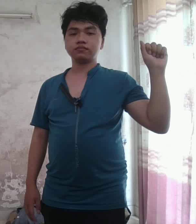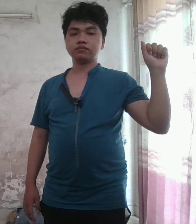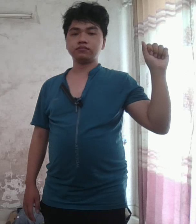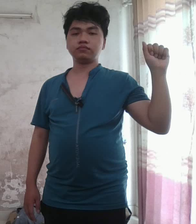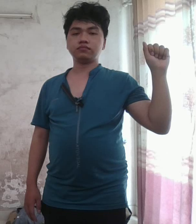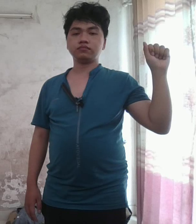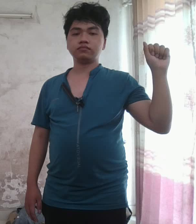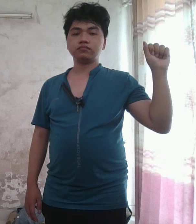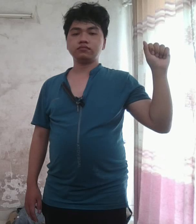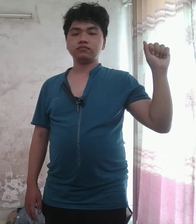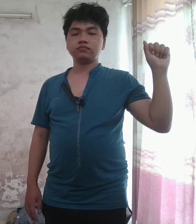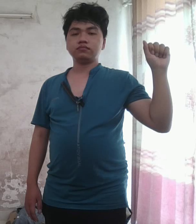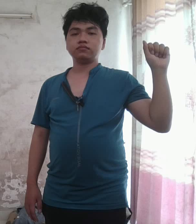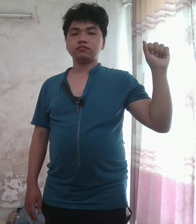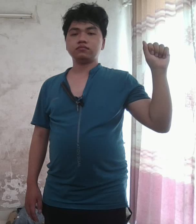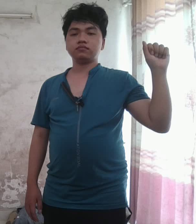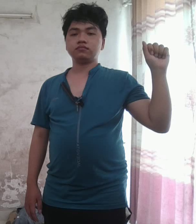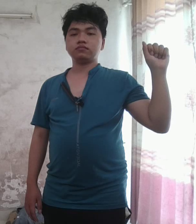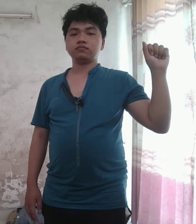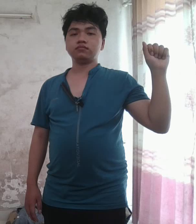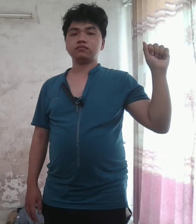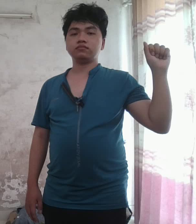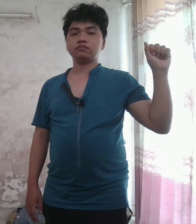a